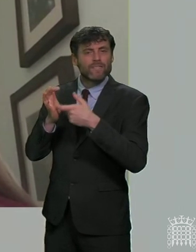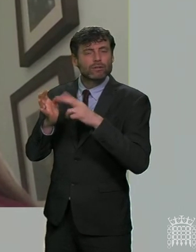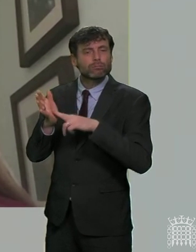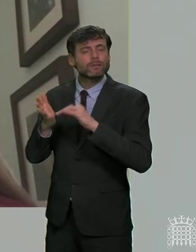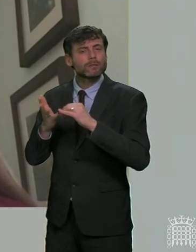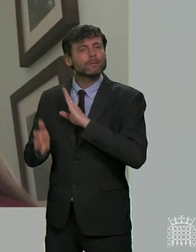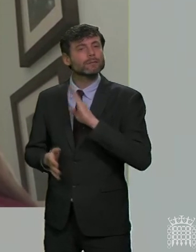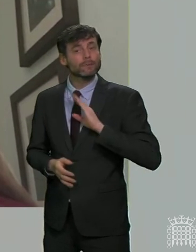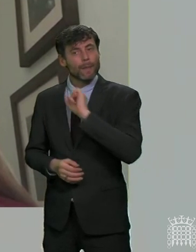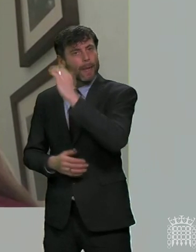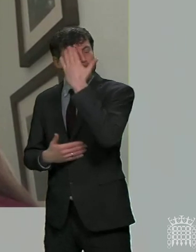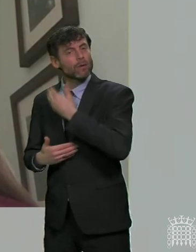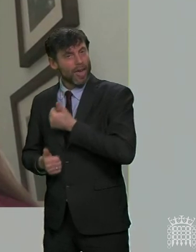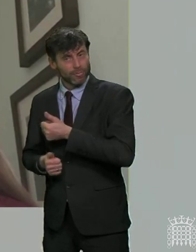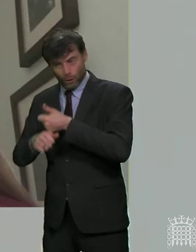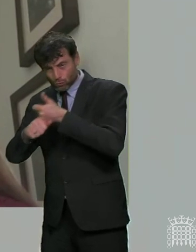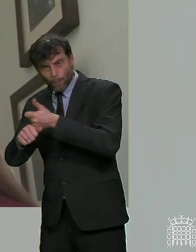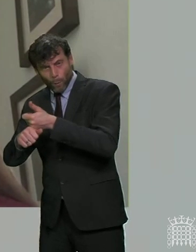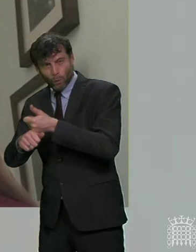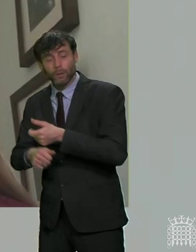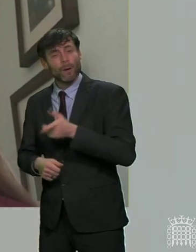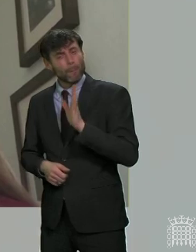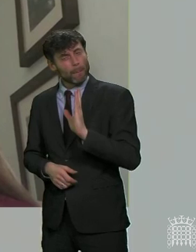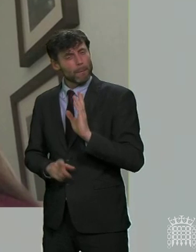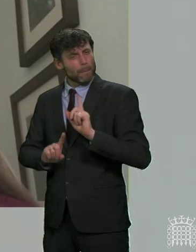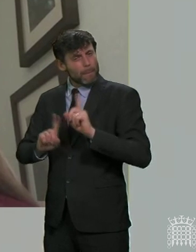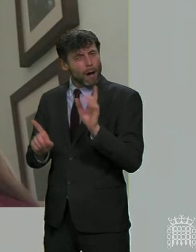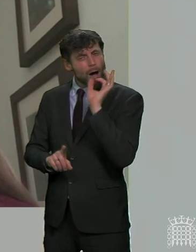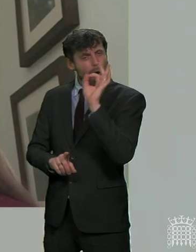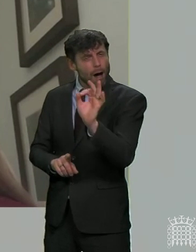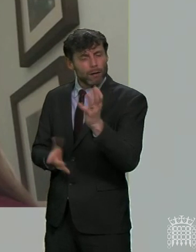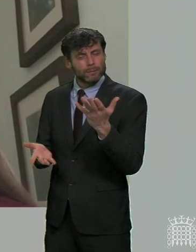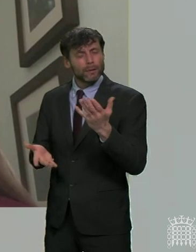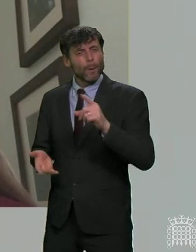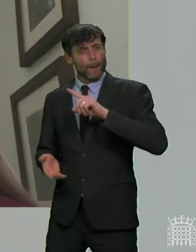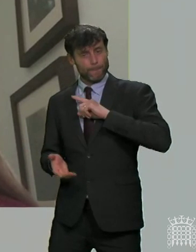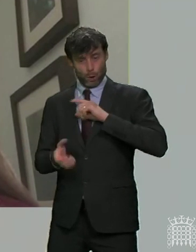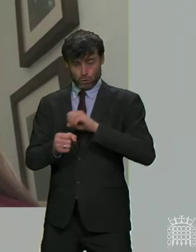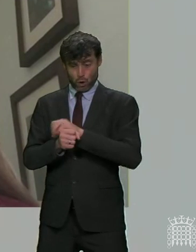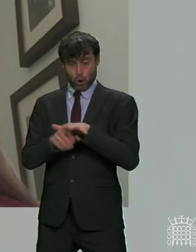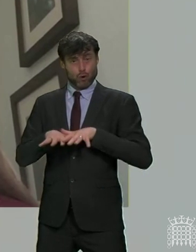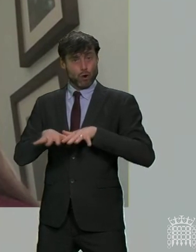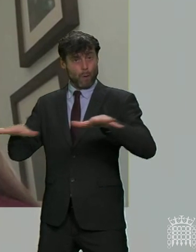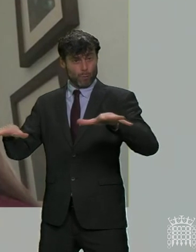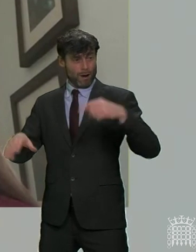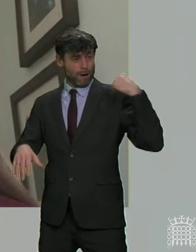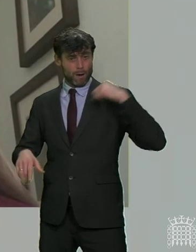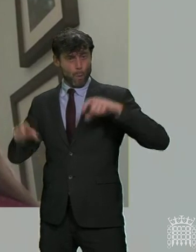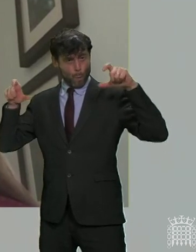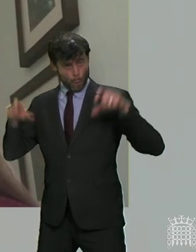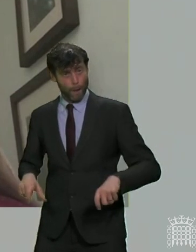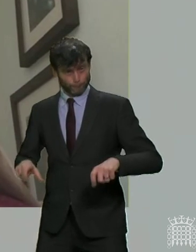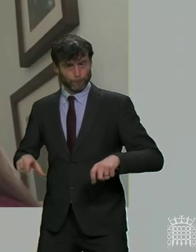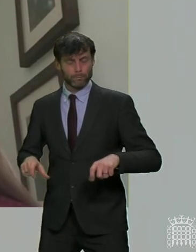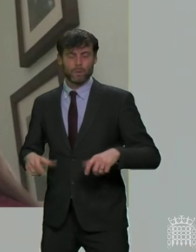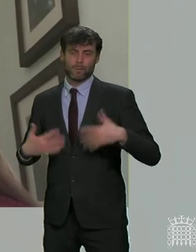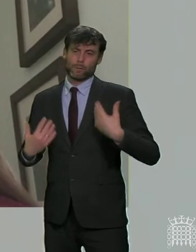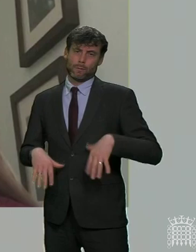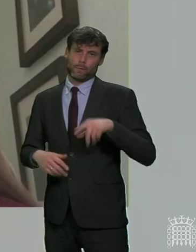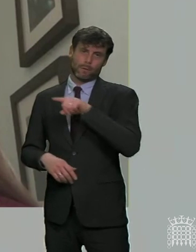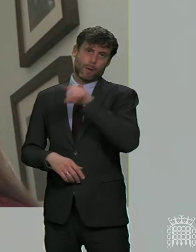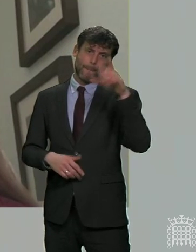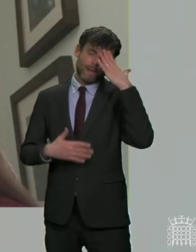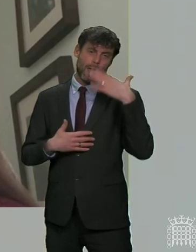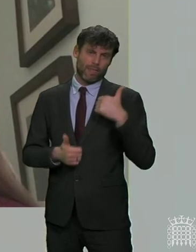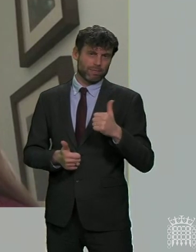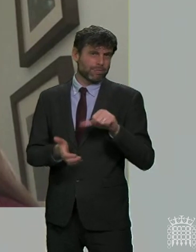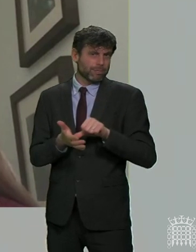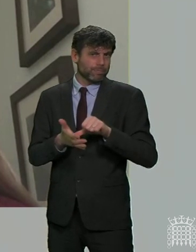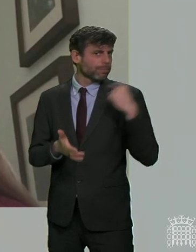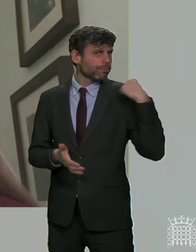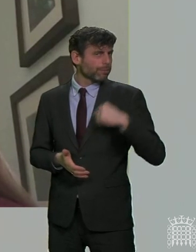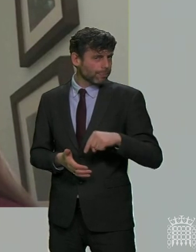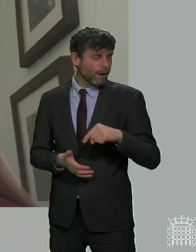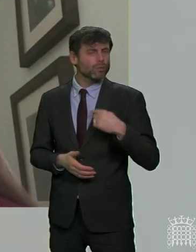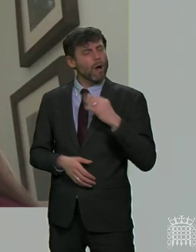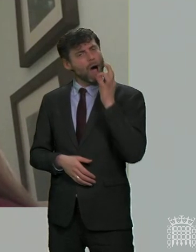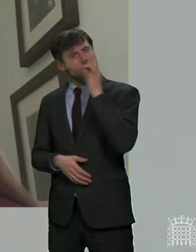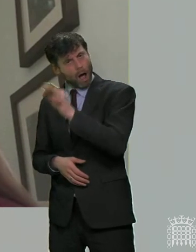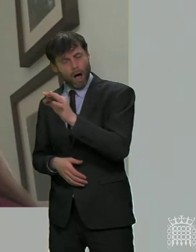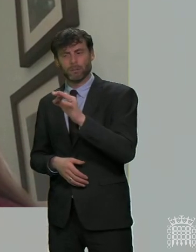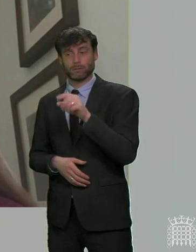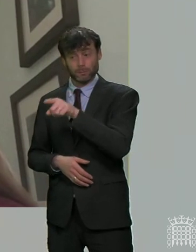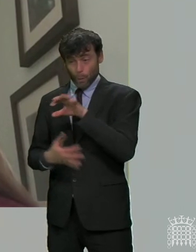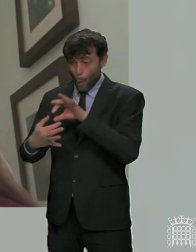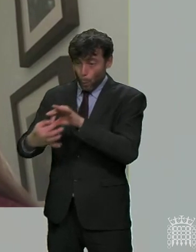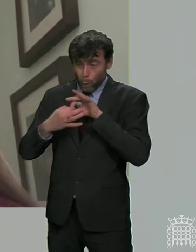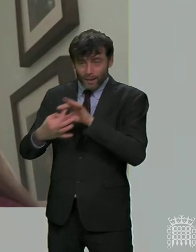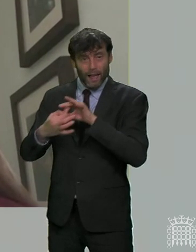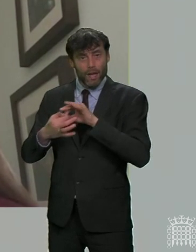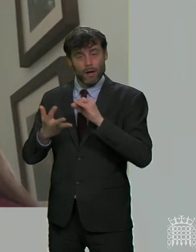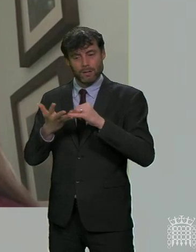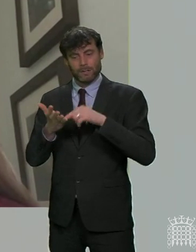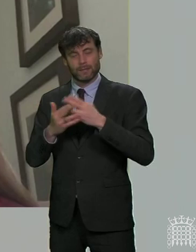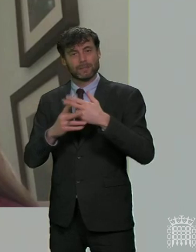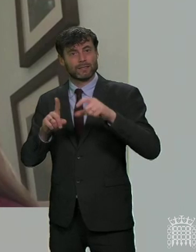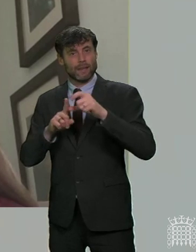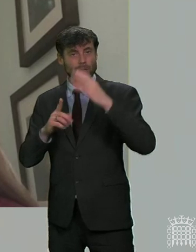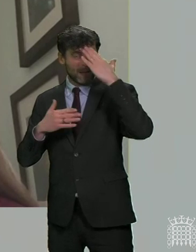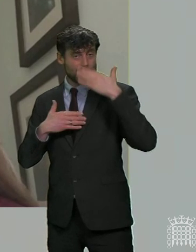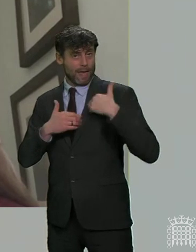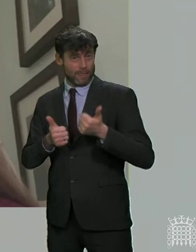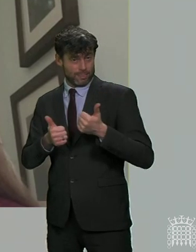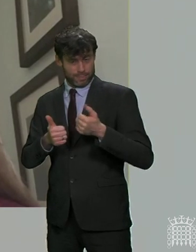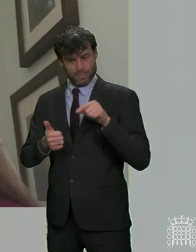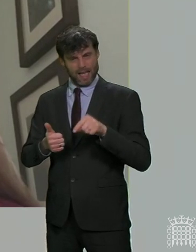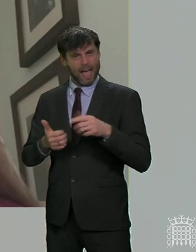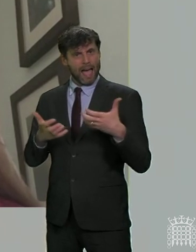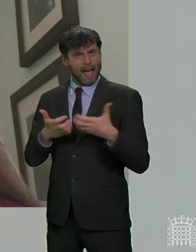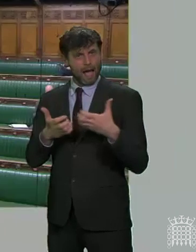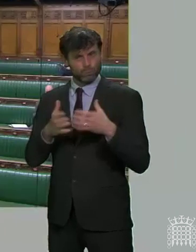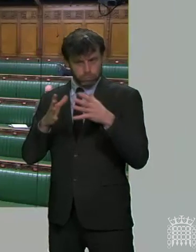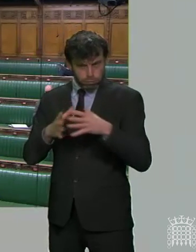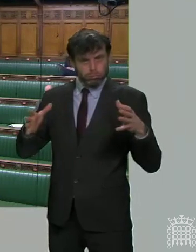Does my right honourable Friend agree that, sadly, the covid-19 pandemic is likely to have had a negative impact on people’s mental health, and will he commit to working with me and the Stafford mental health network to improve and increase mental health provision in Stafford?